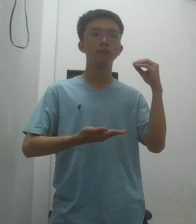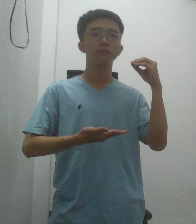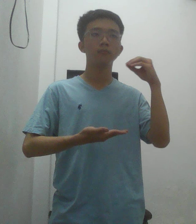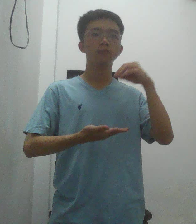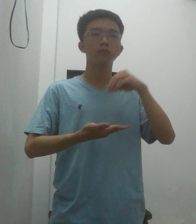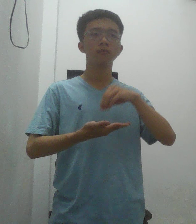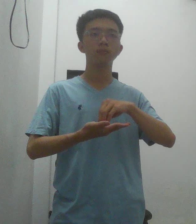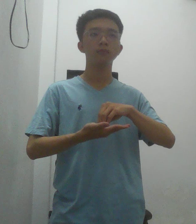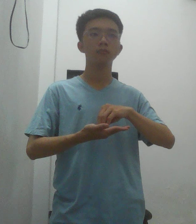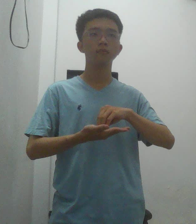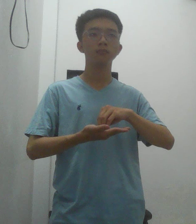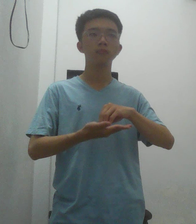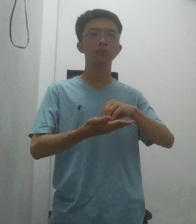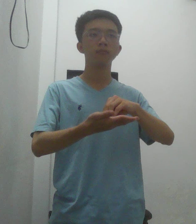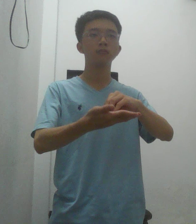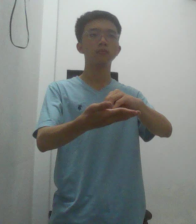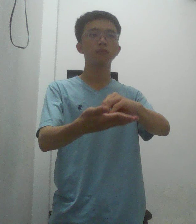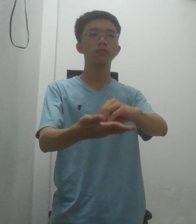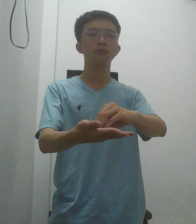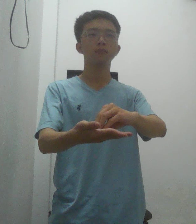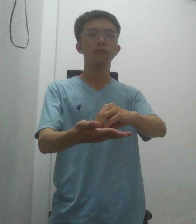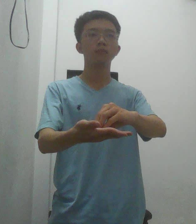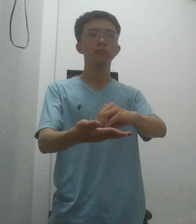san pham